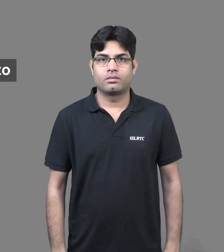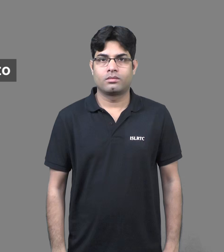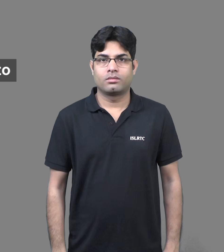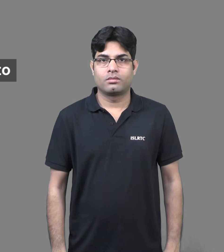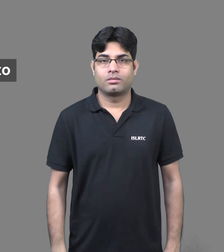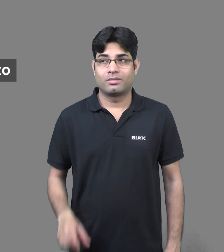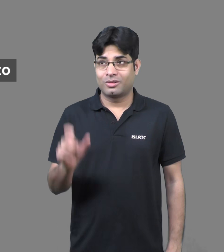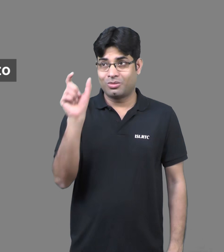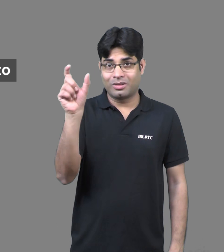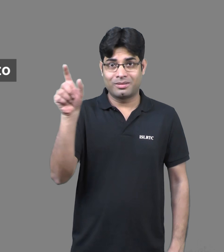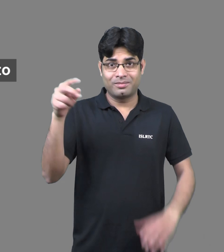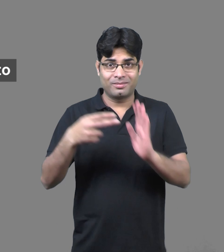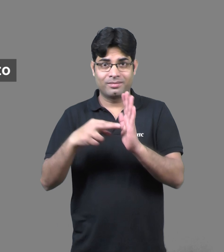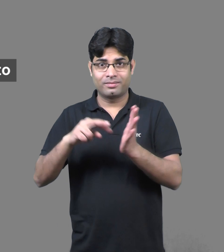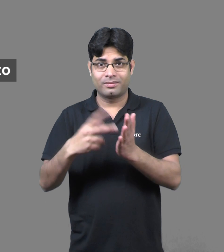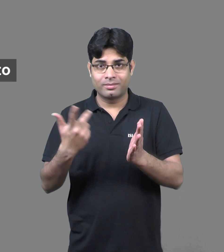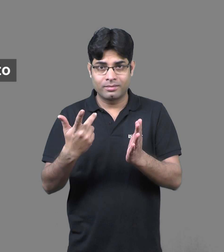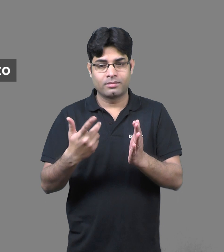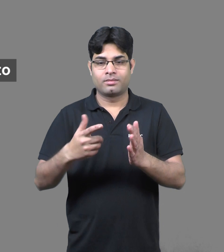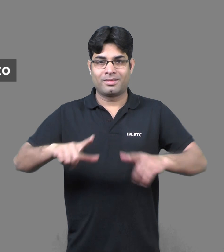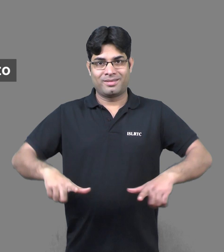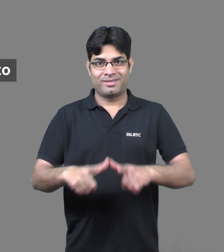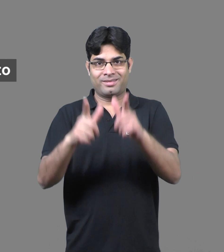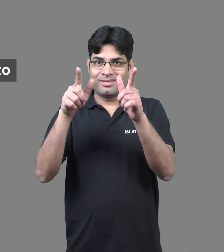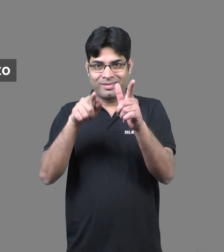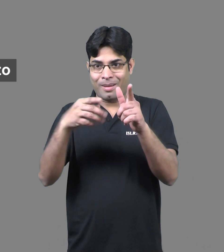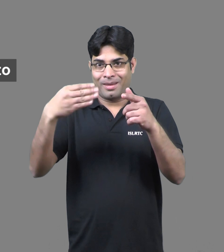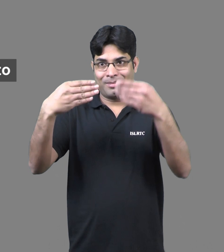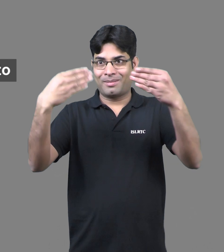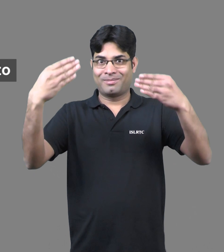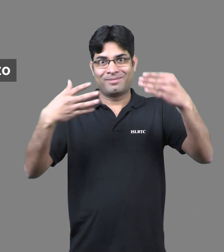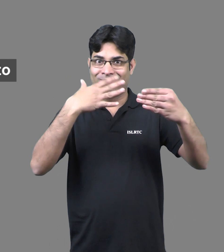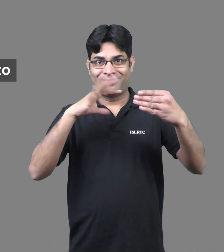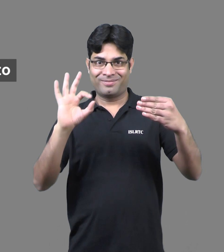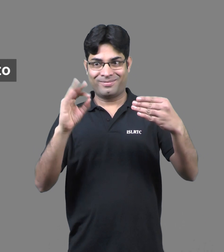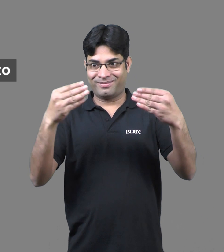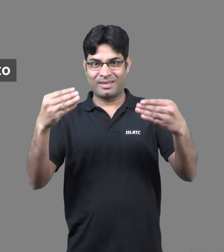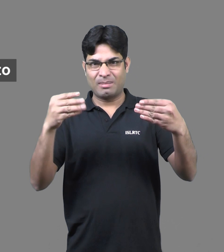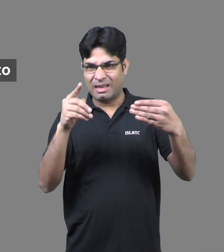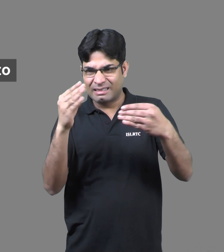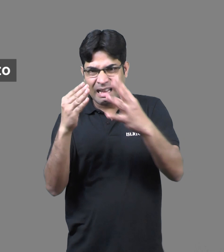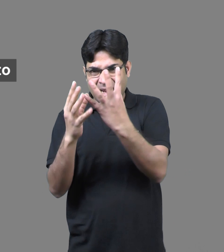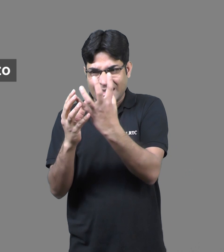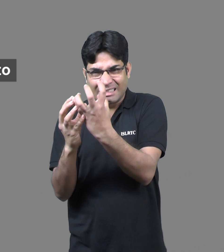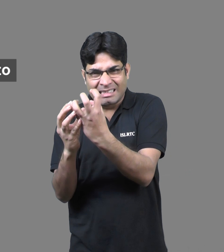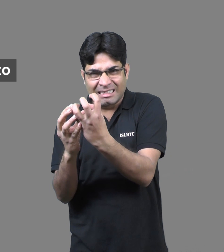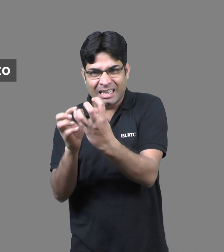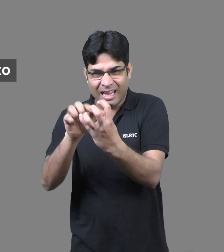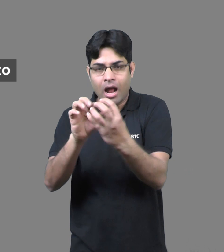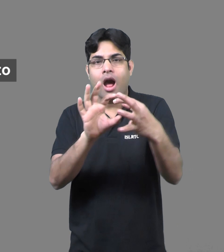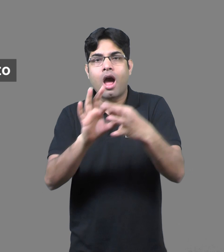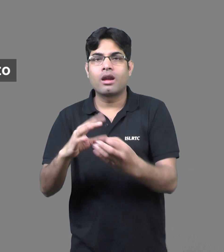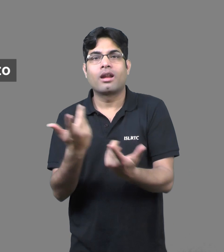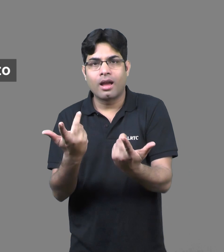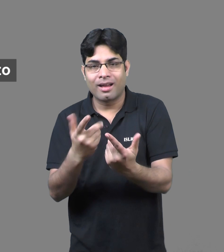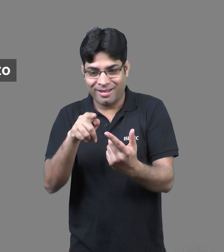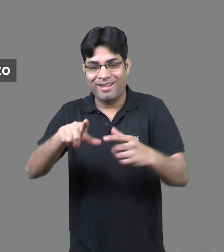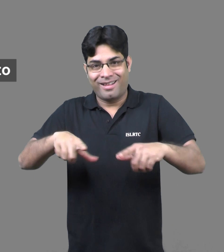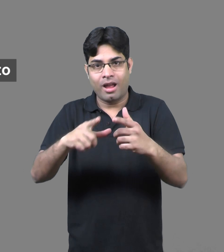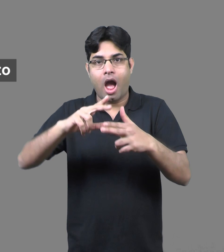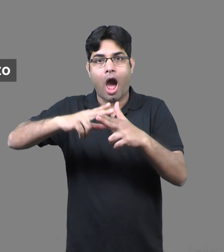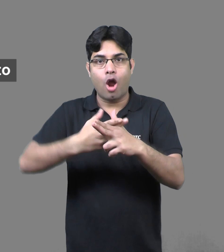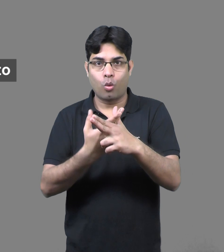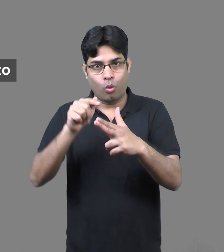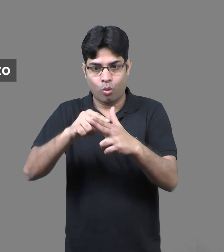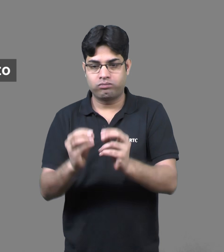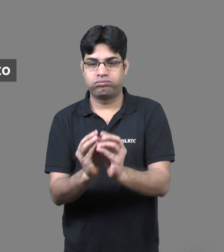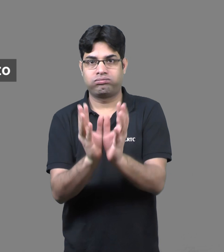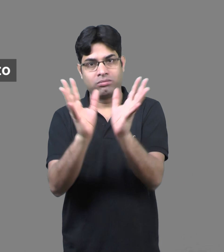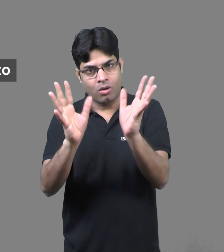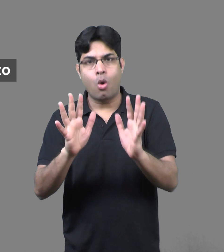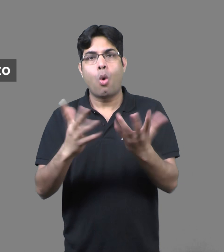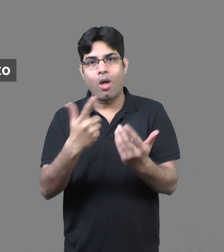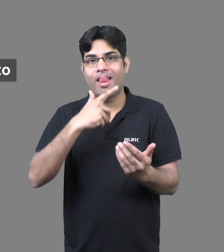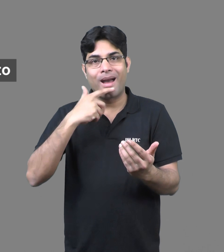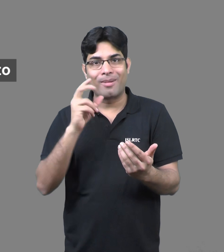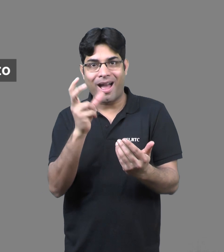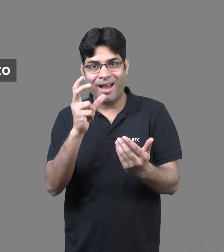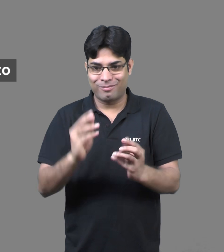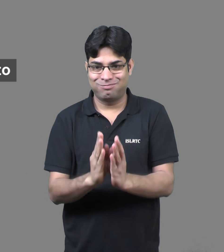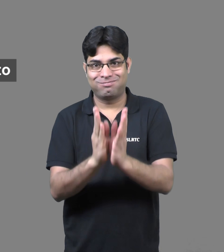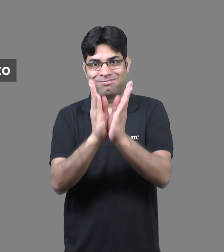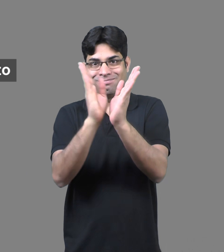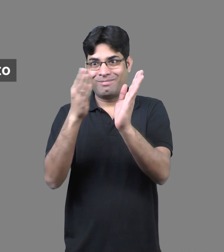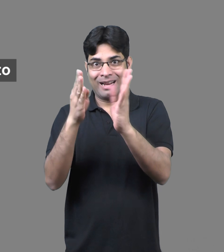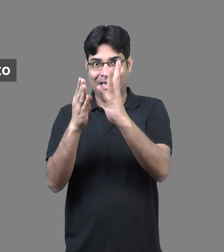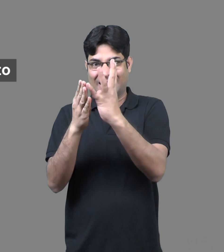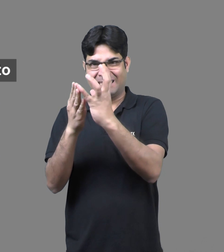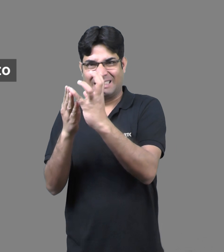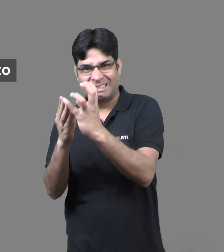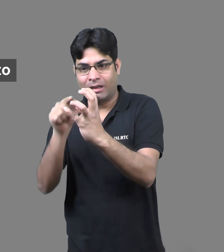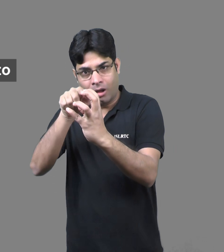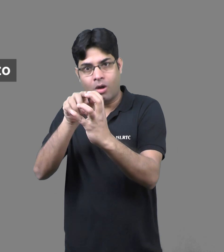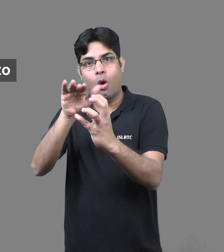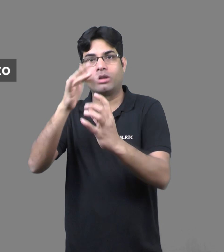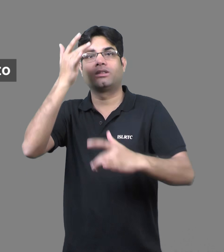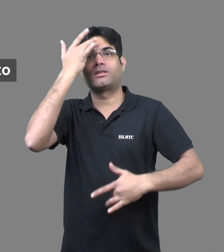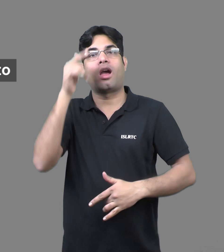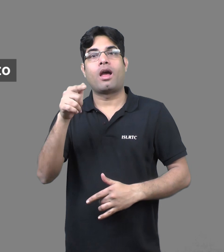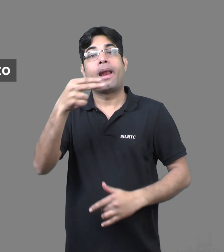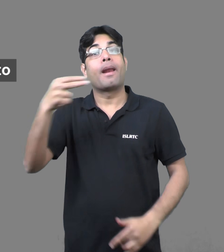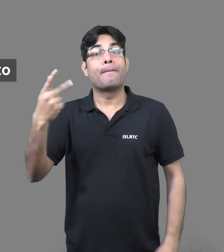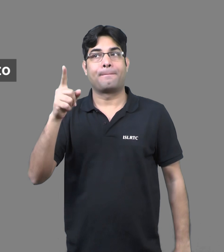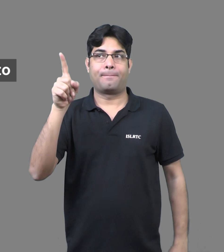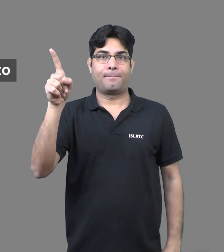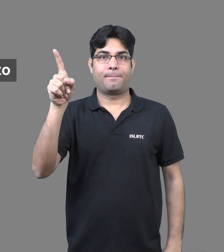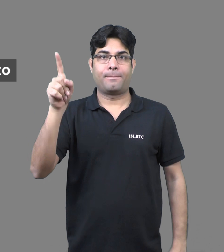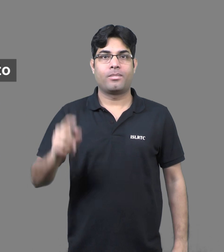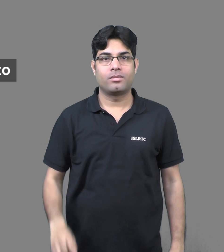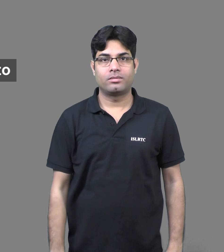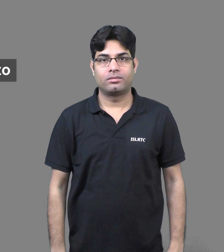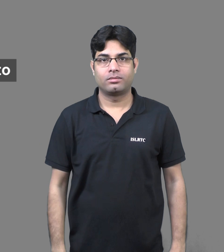Late Blight of Potato